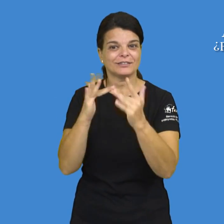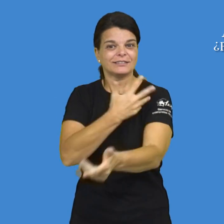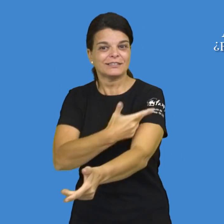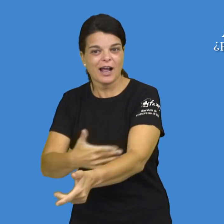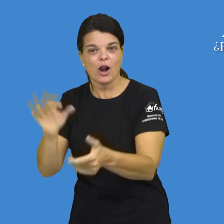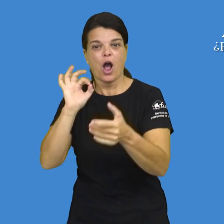sangre